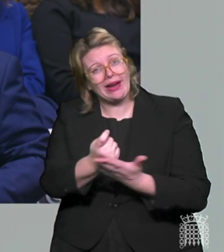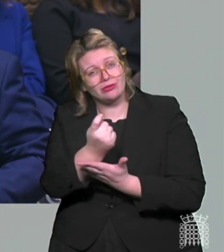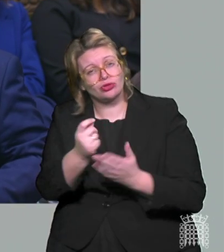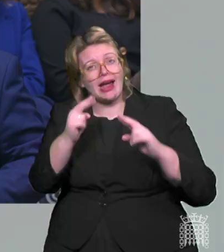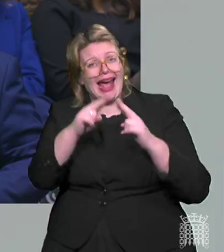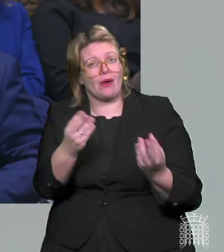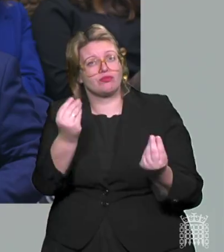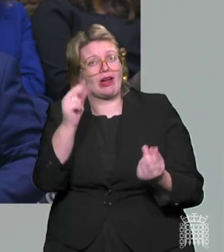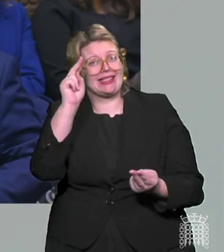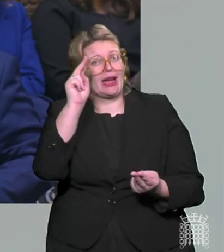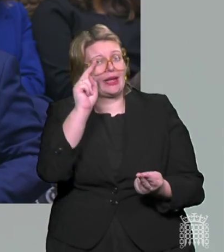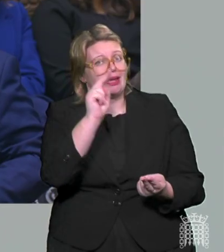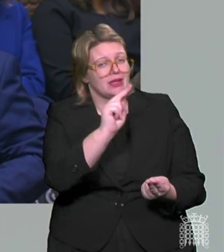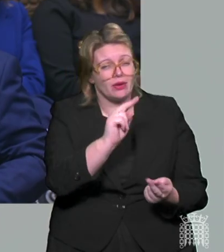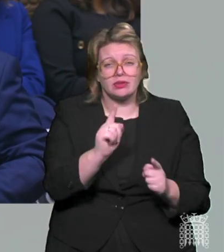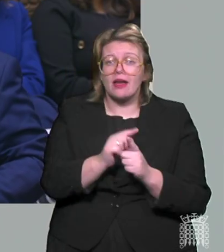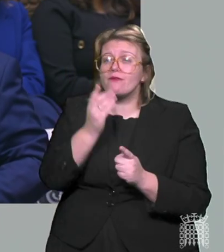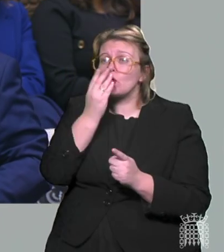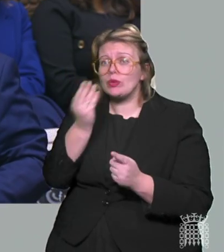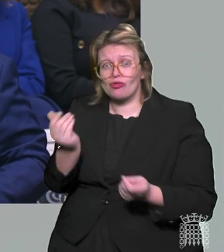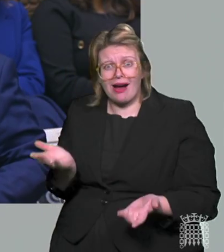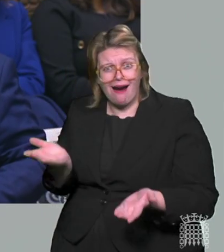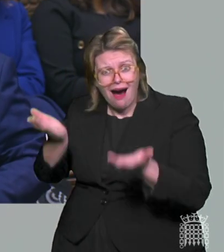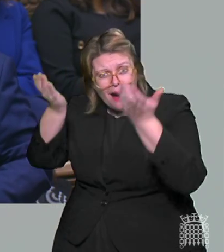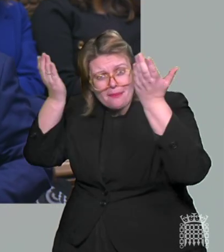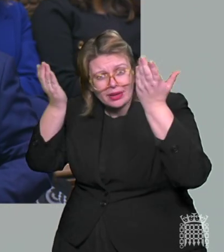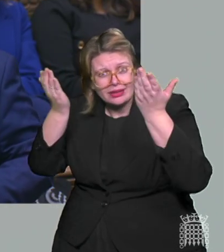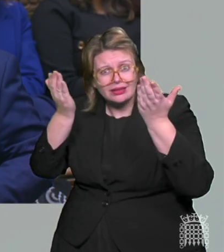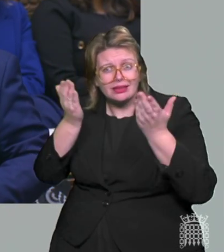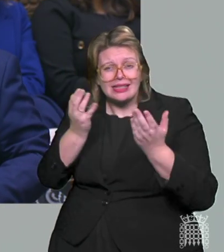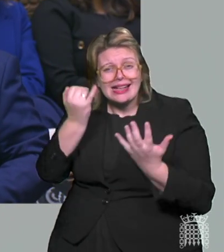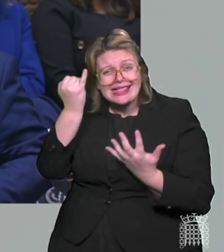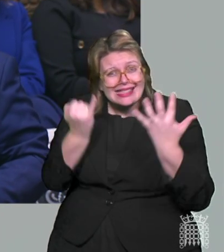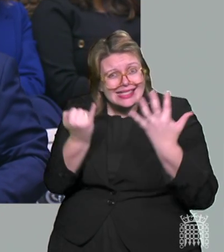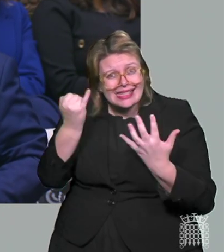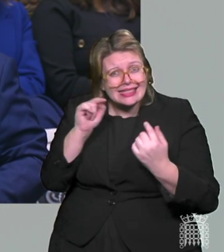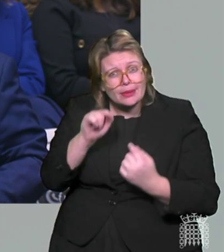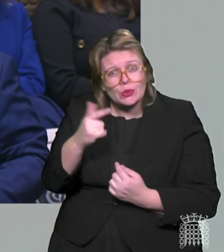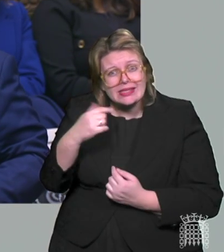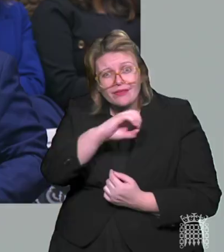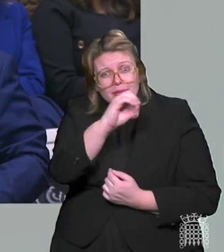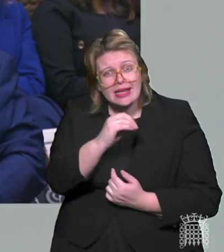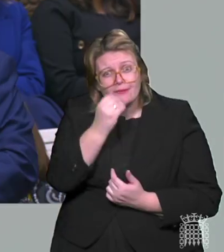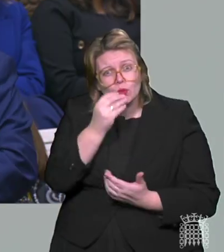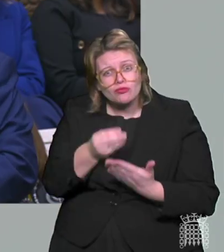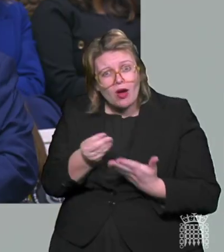They know that food prices are rising at a record rate of 16.7% as of today.